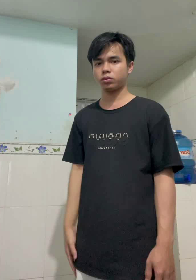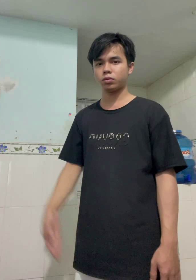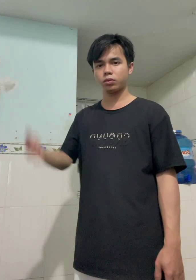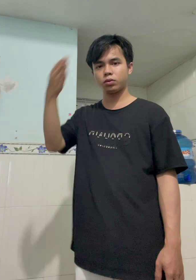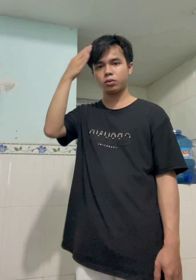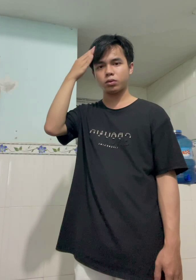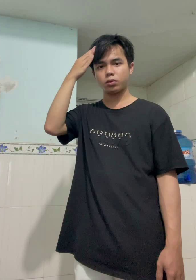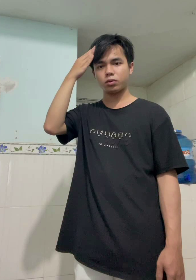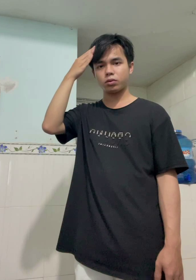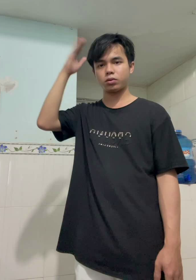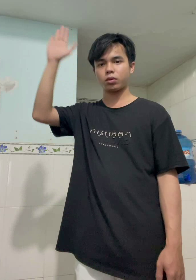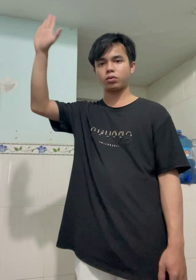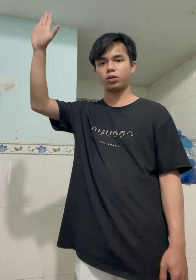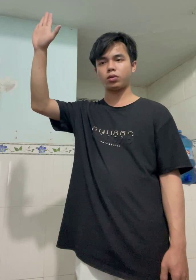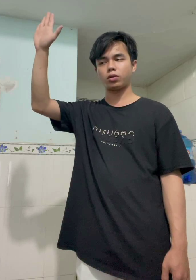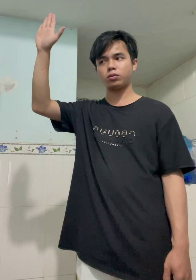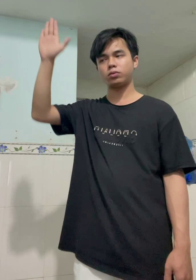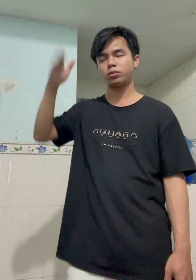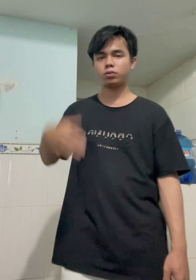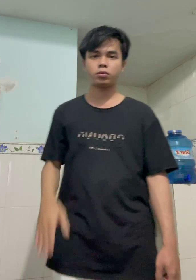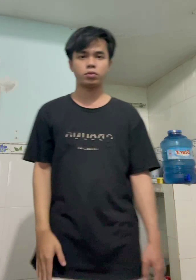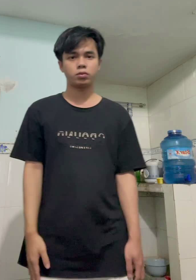khong biet